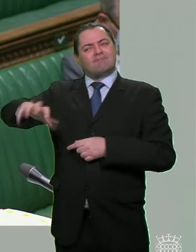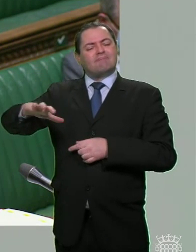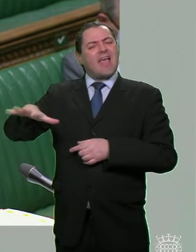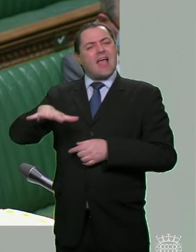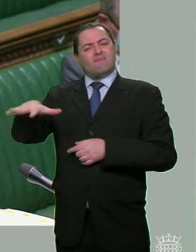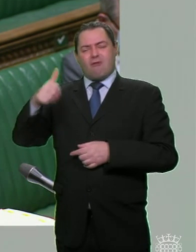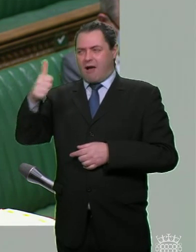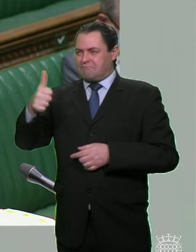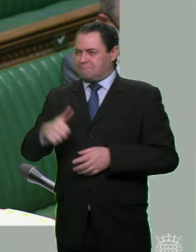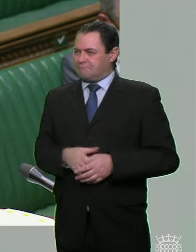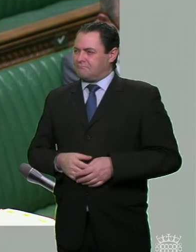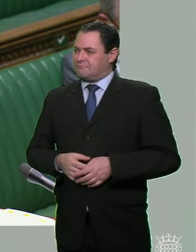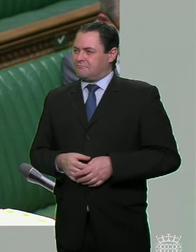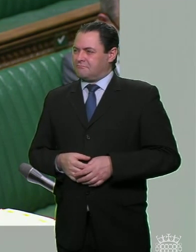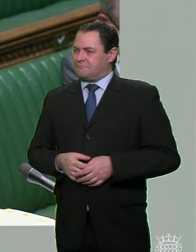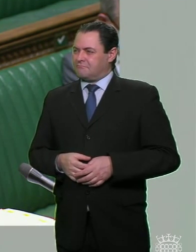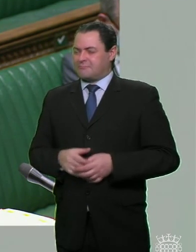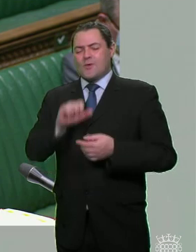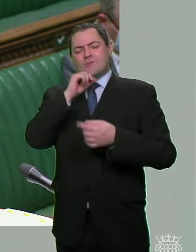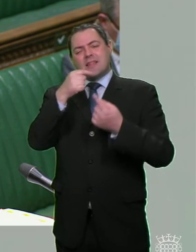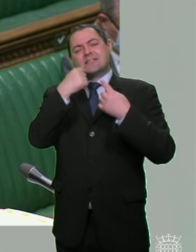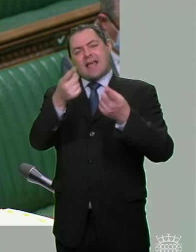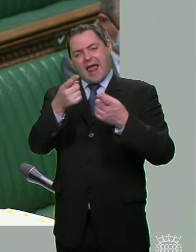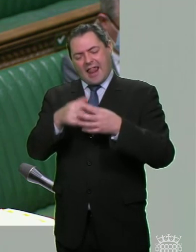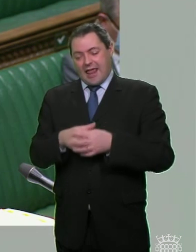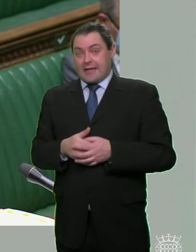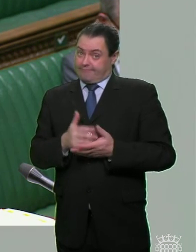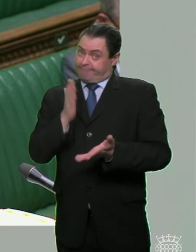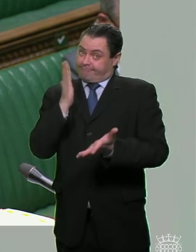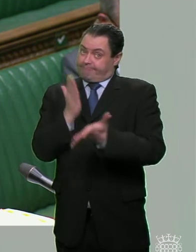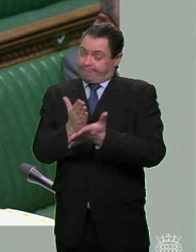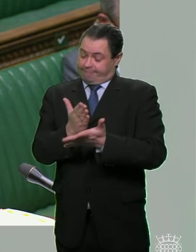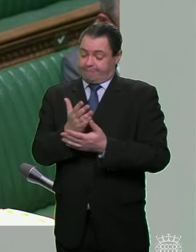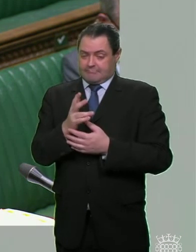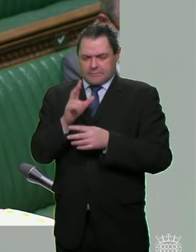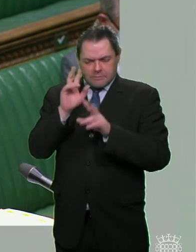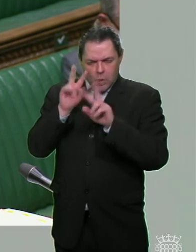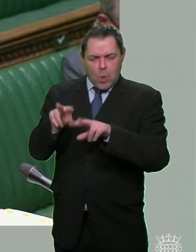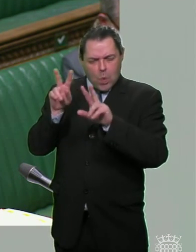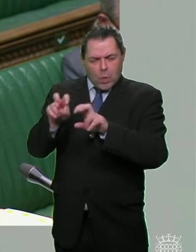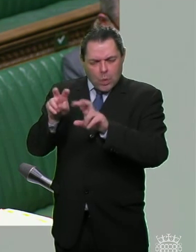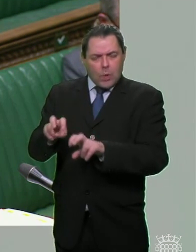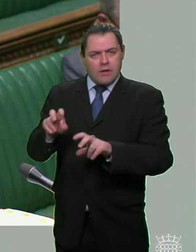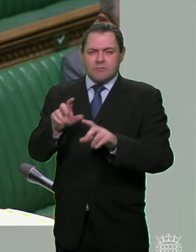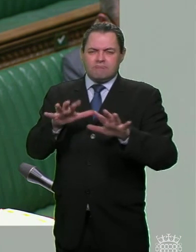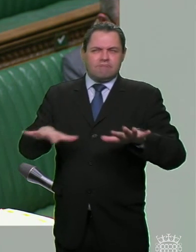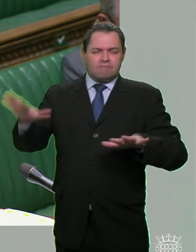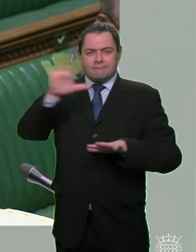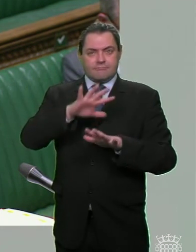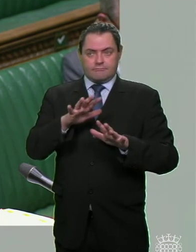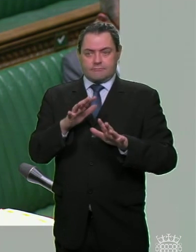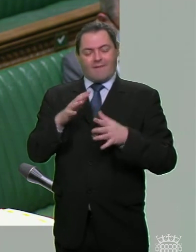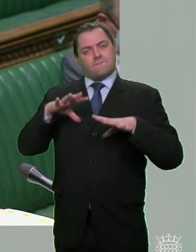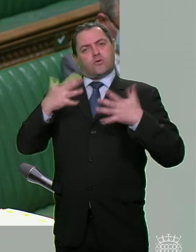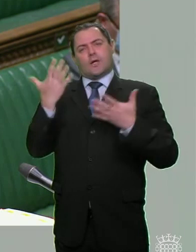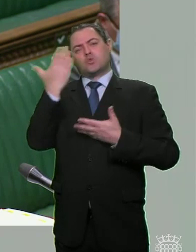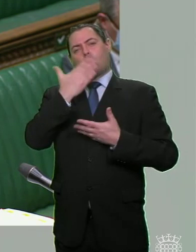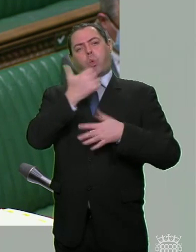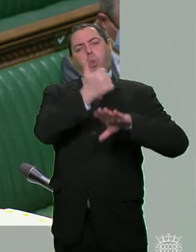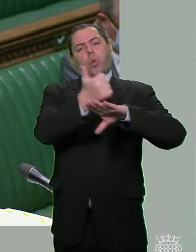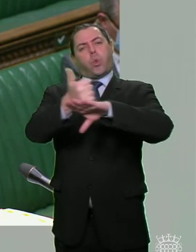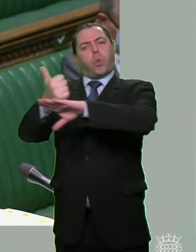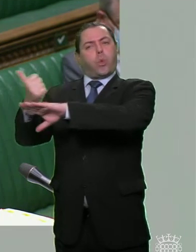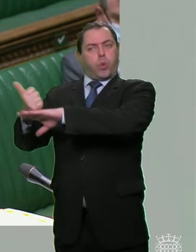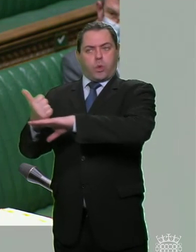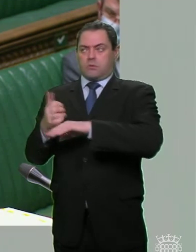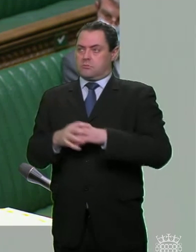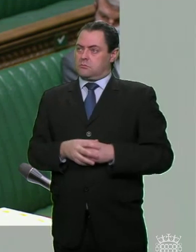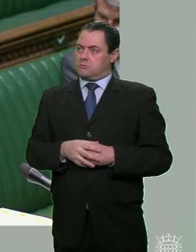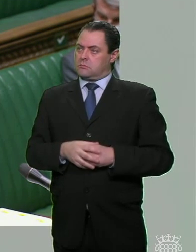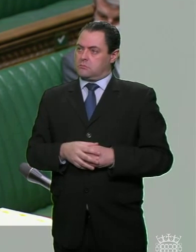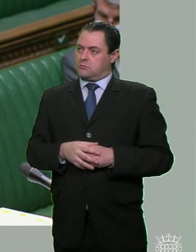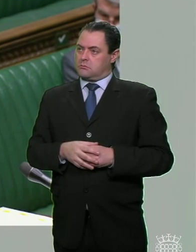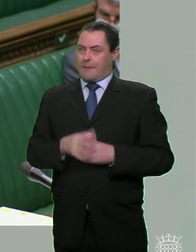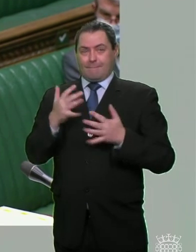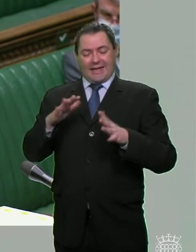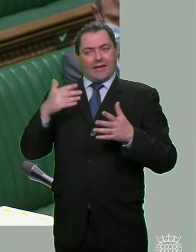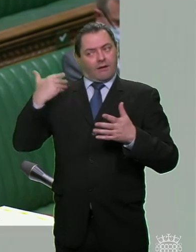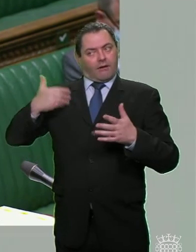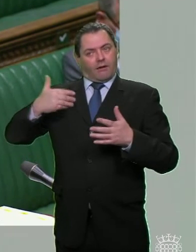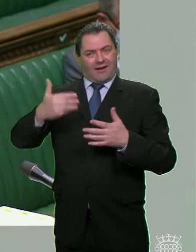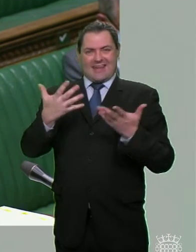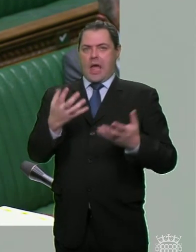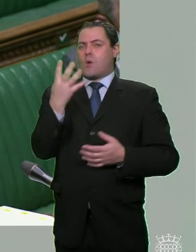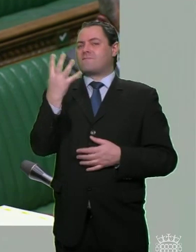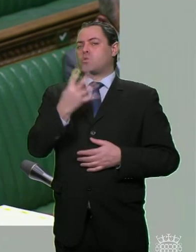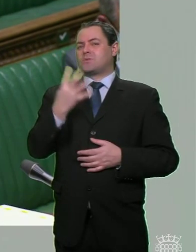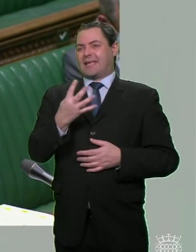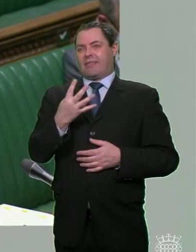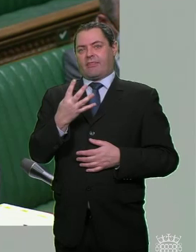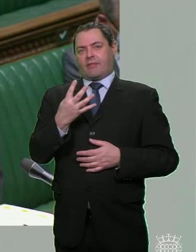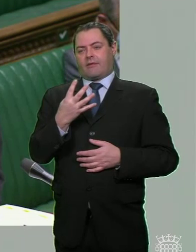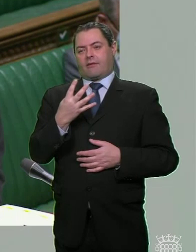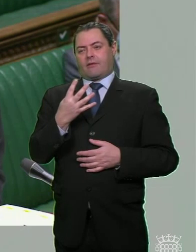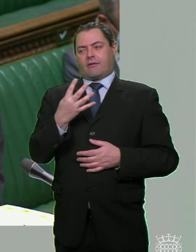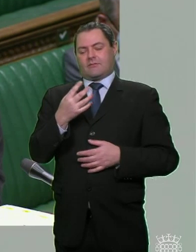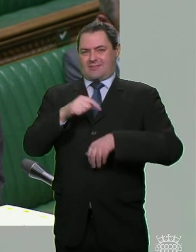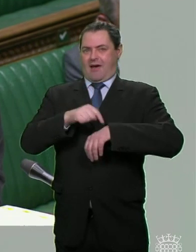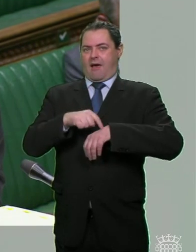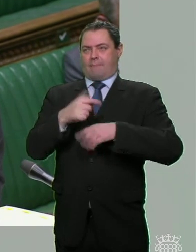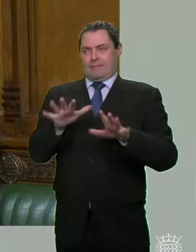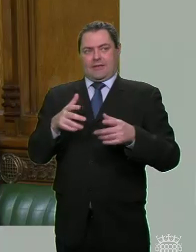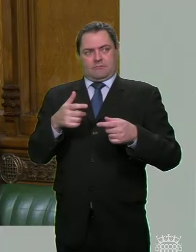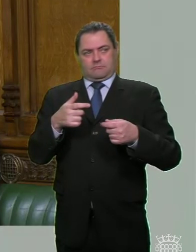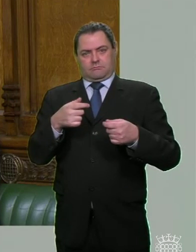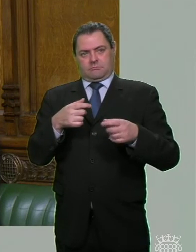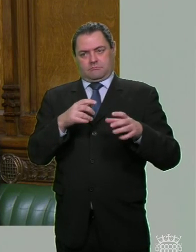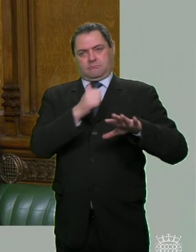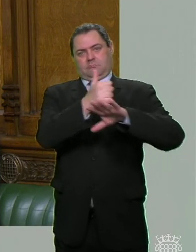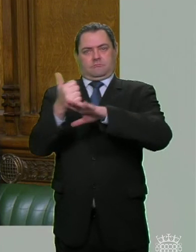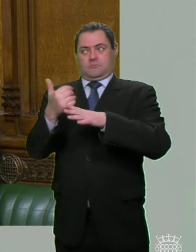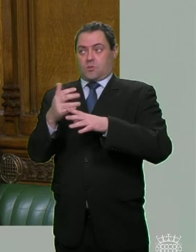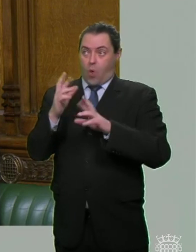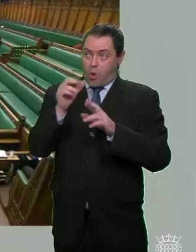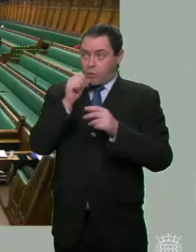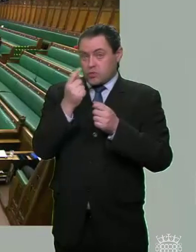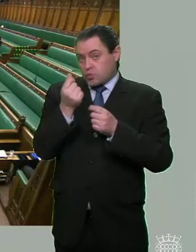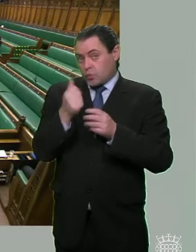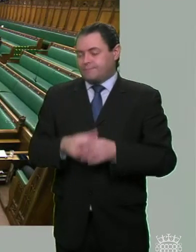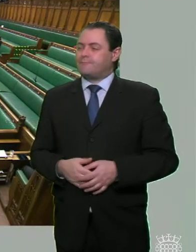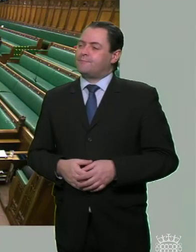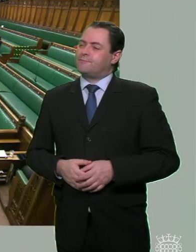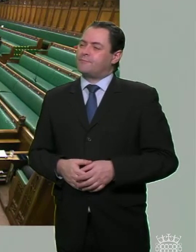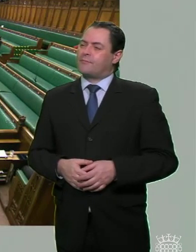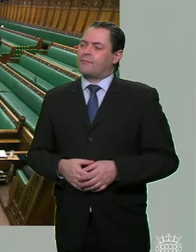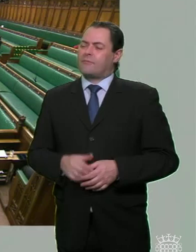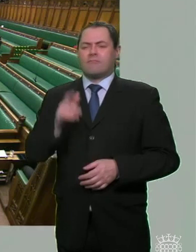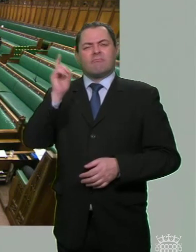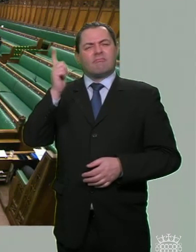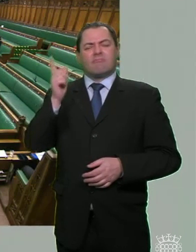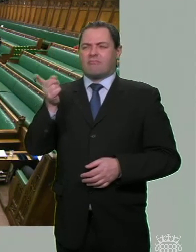I can tell him that we are indeed looking at expanding the free school programme—wave 14 of free schools will be announced very shortly—and I hope that he will not have too long to wait.